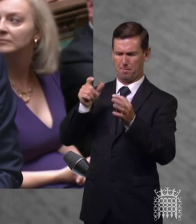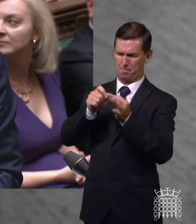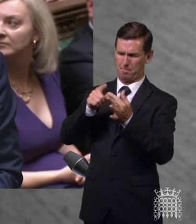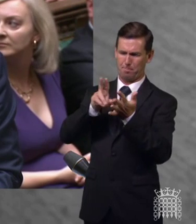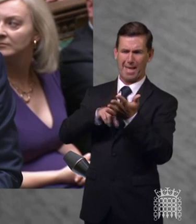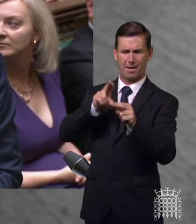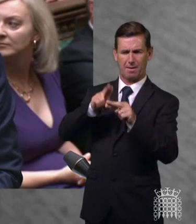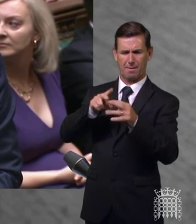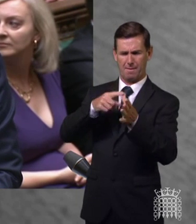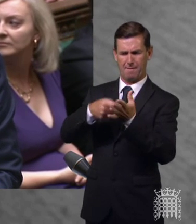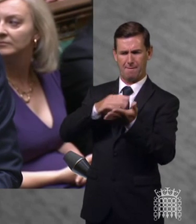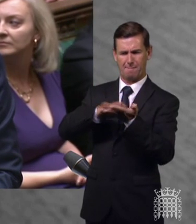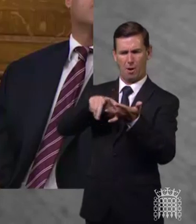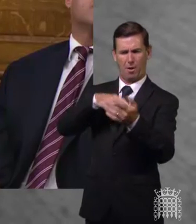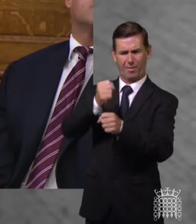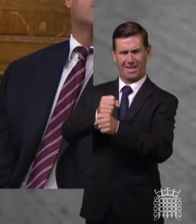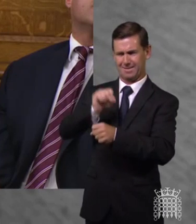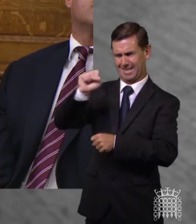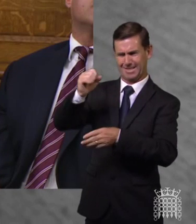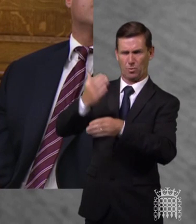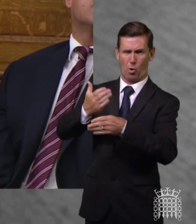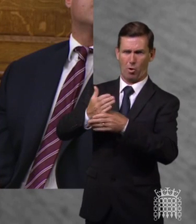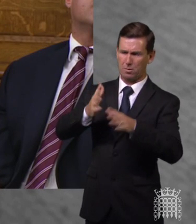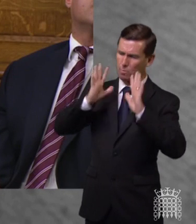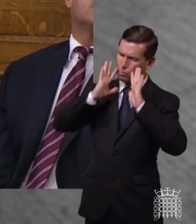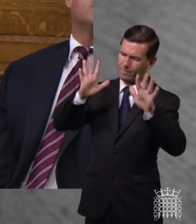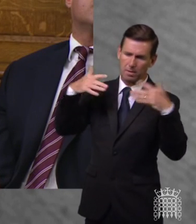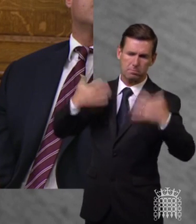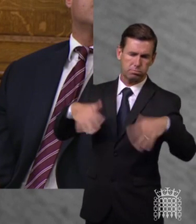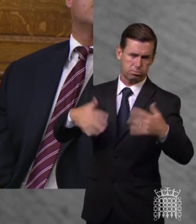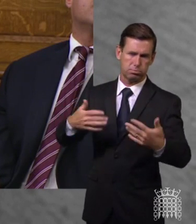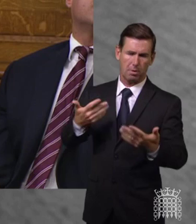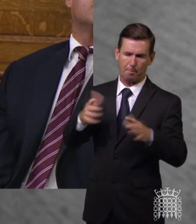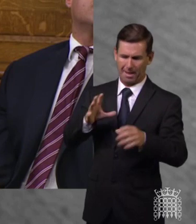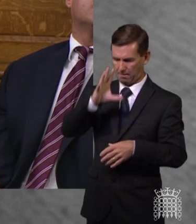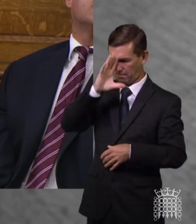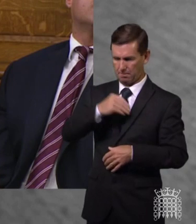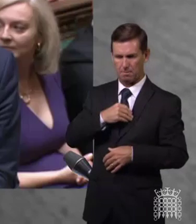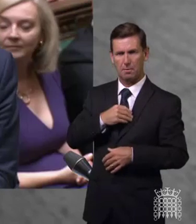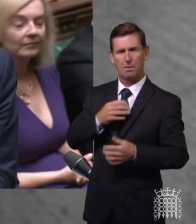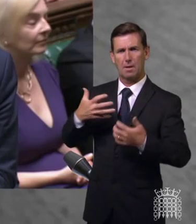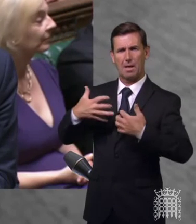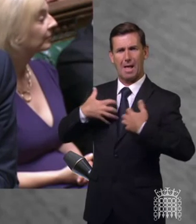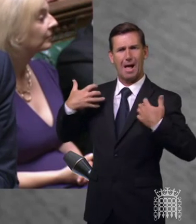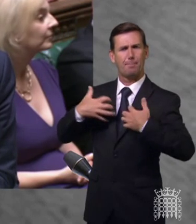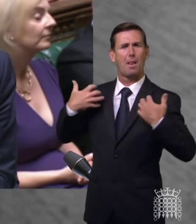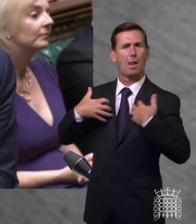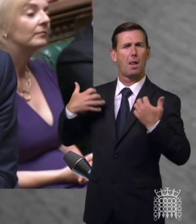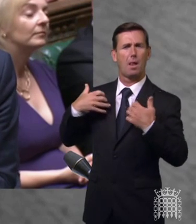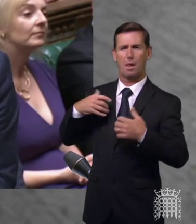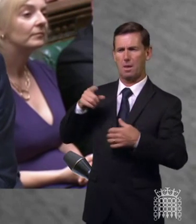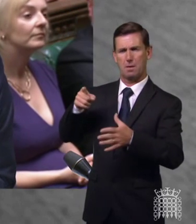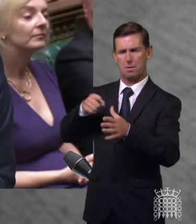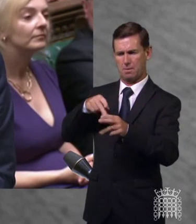I am well aware of his cause and all the wonderful things that he has done for animals in Afghanistan.